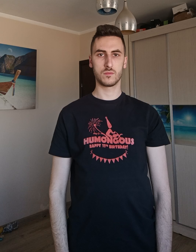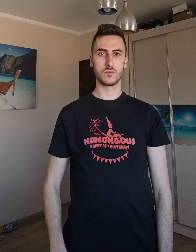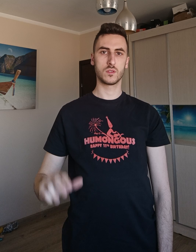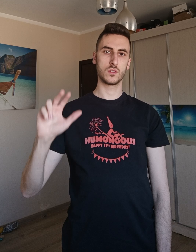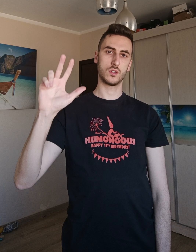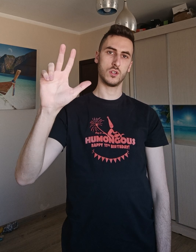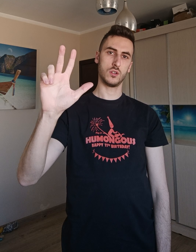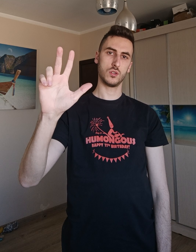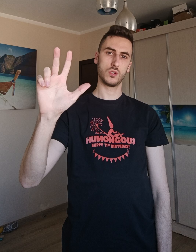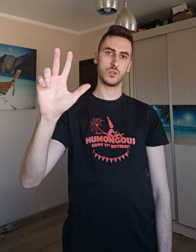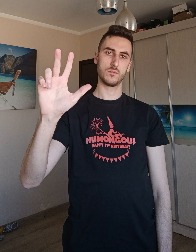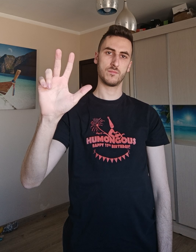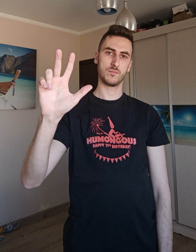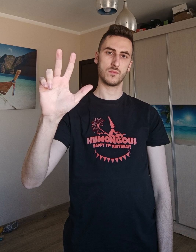שלוש